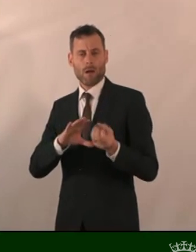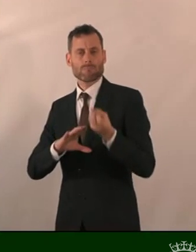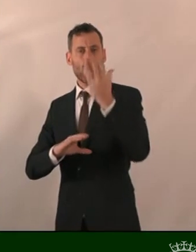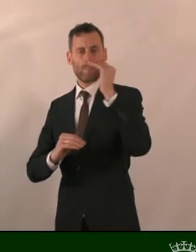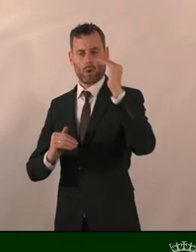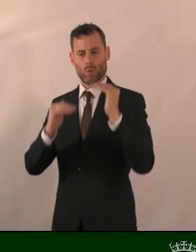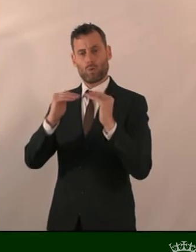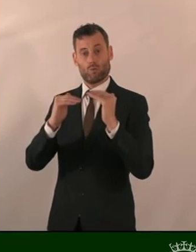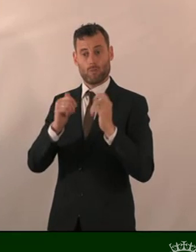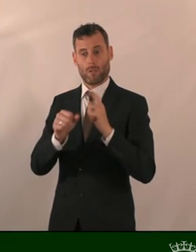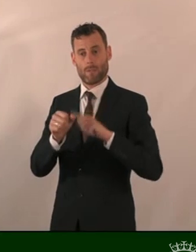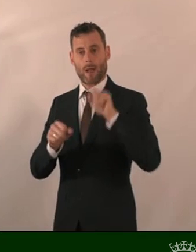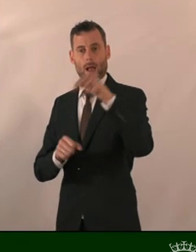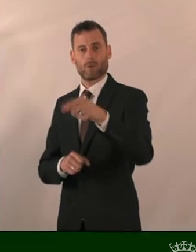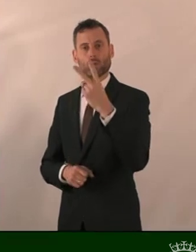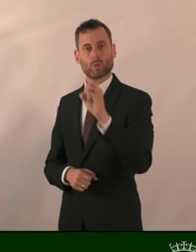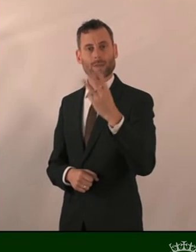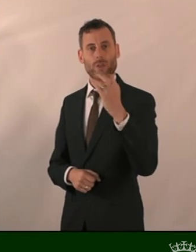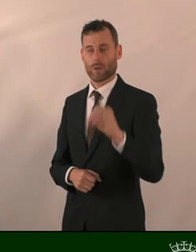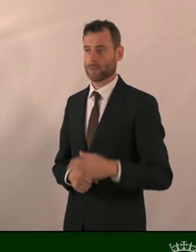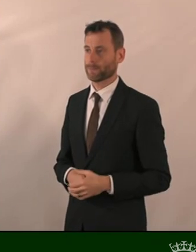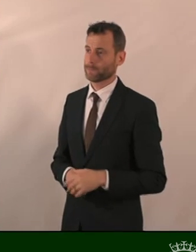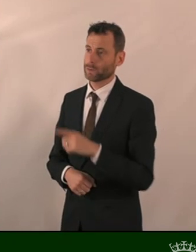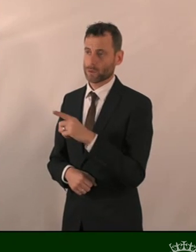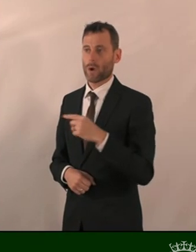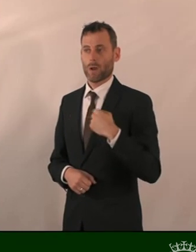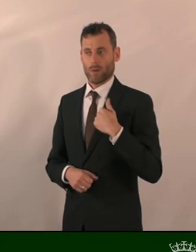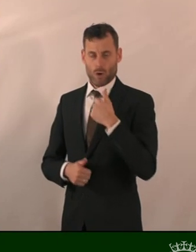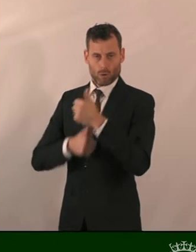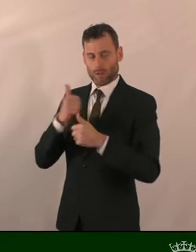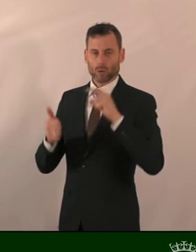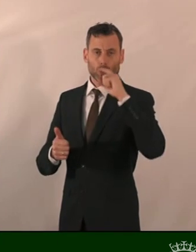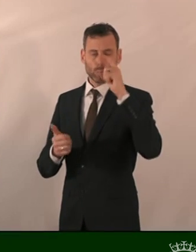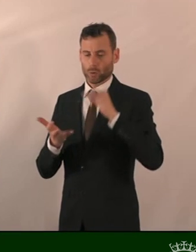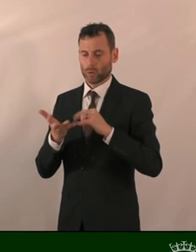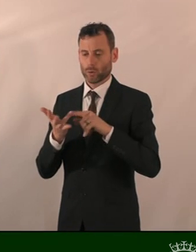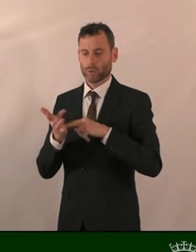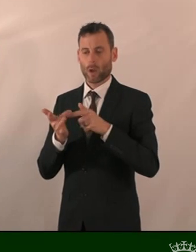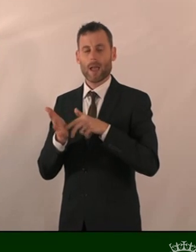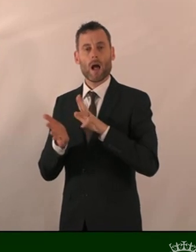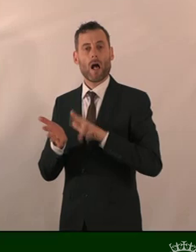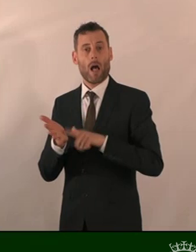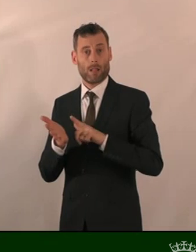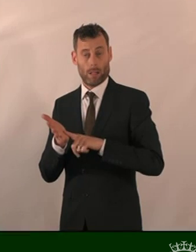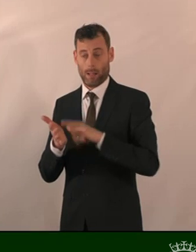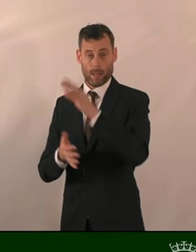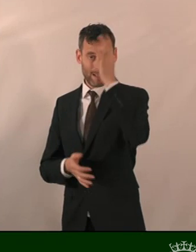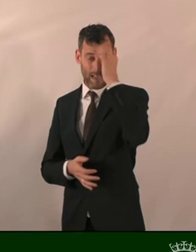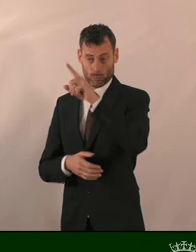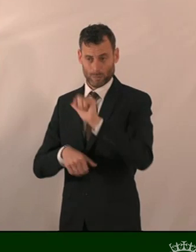It of course brings me great joy to congratulate Solihull Borough Council on its path-breaking leadership.